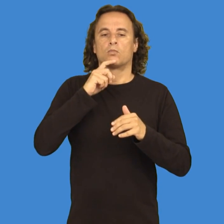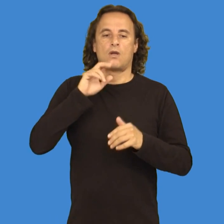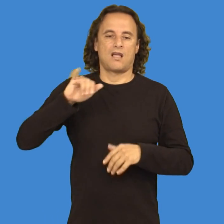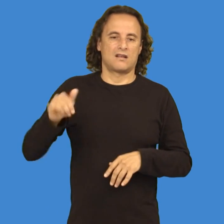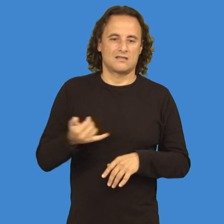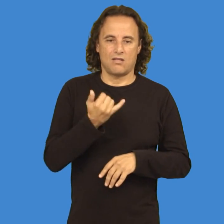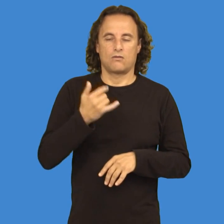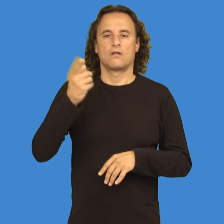cansado